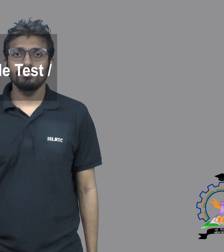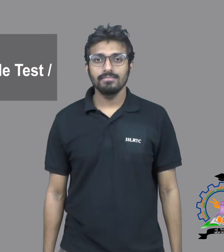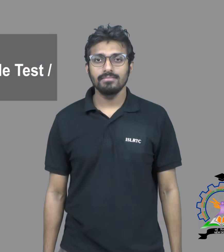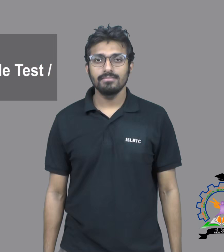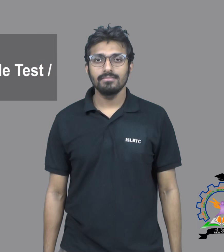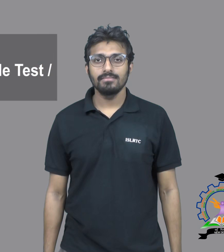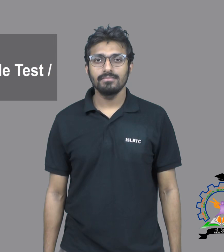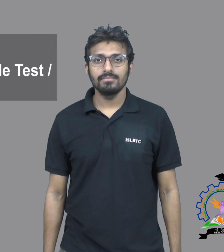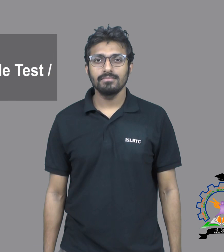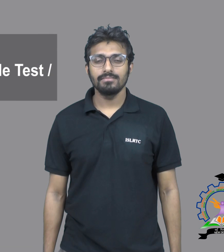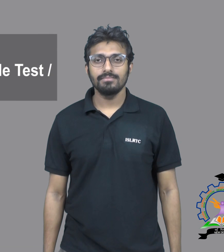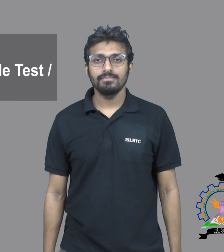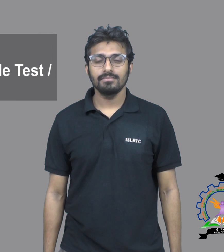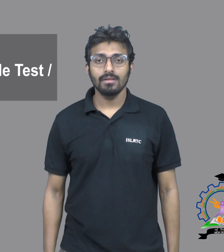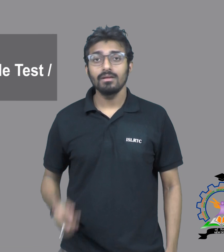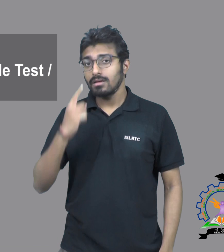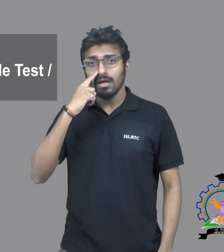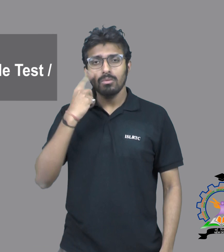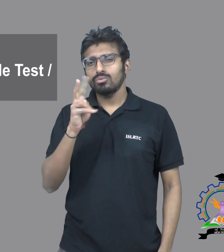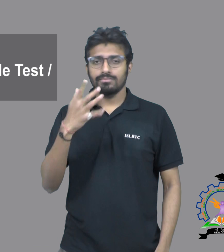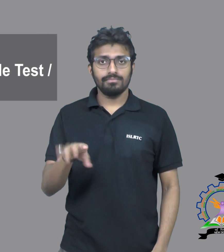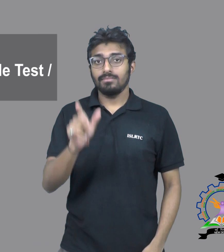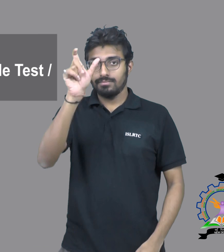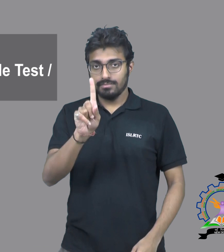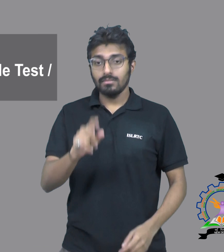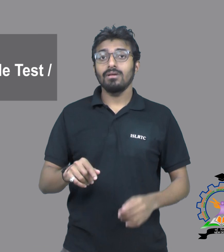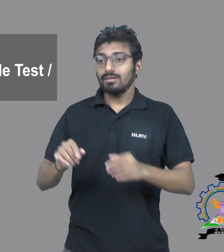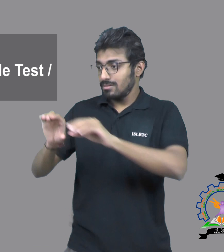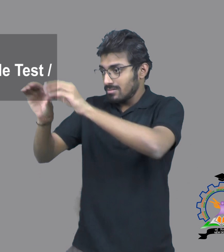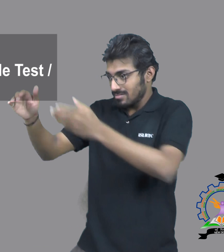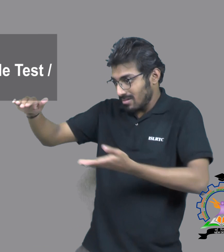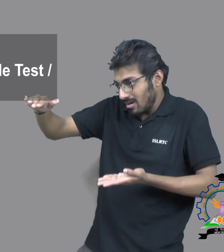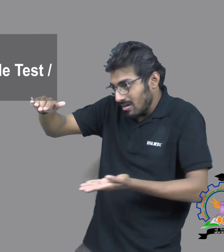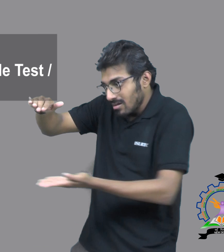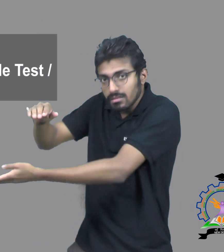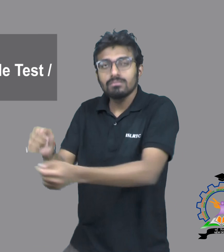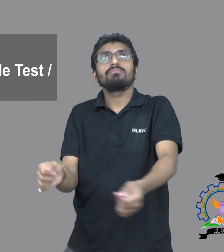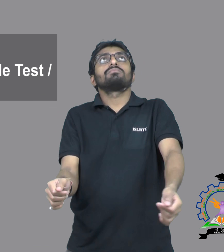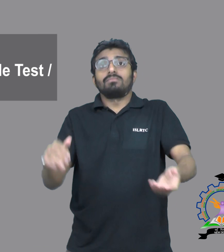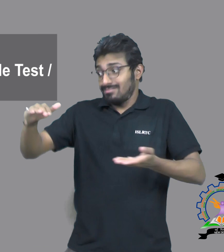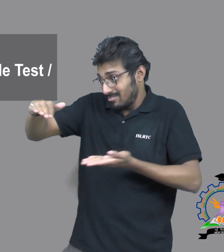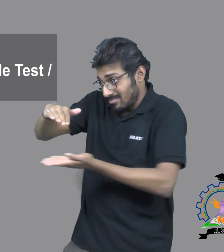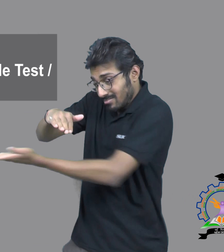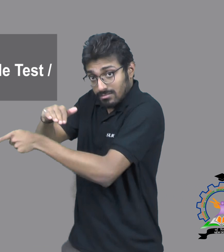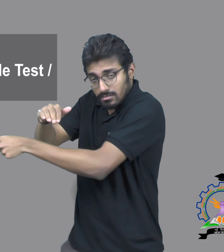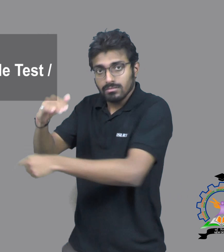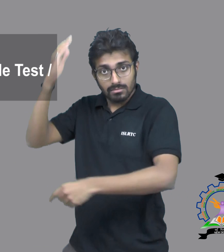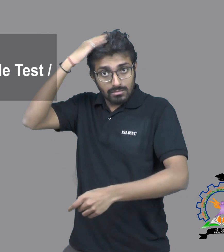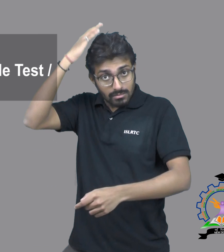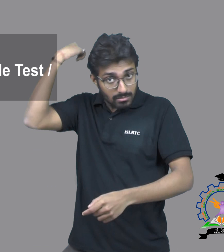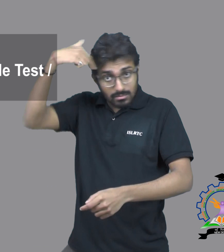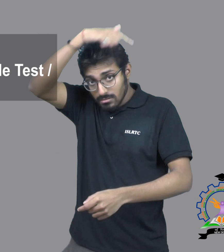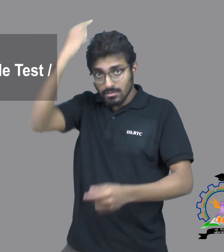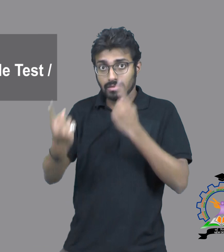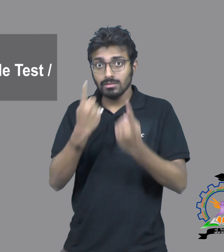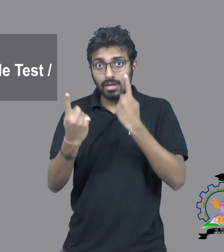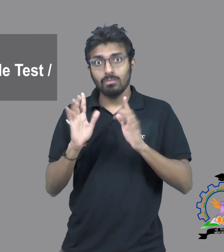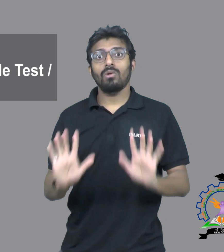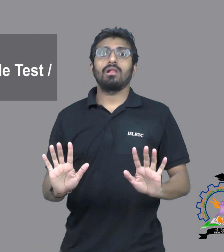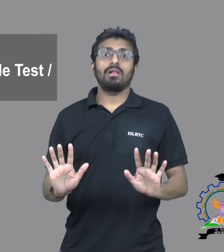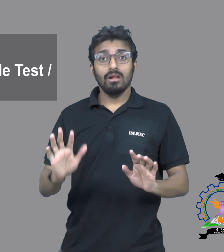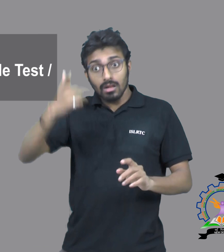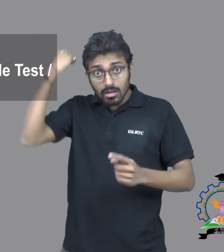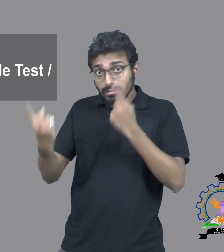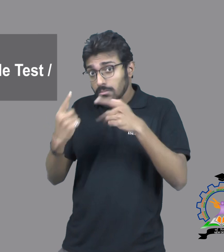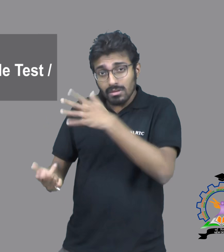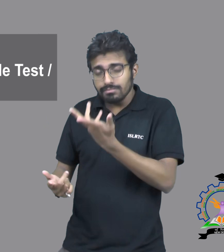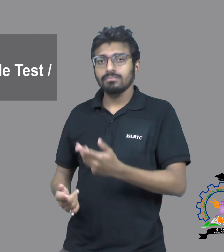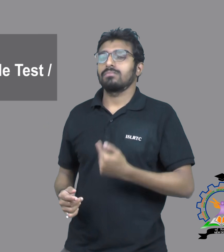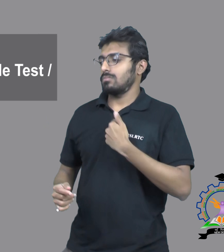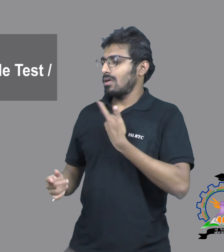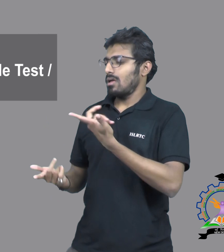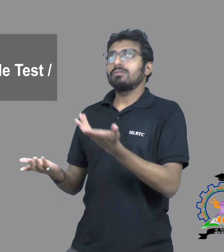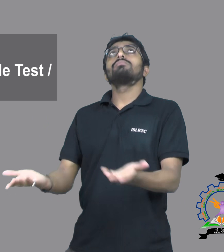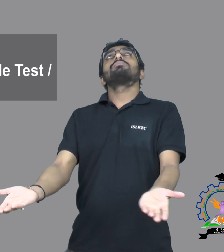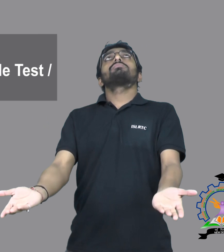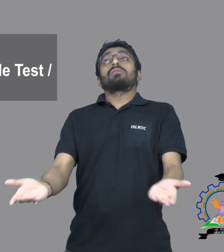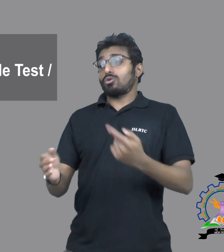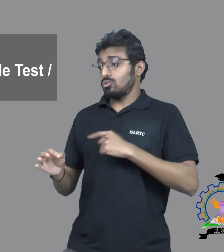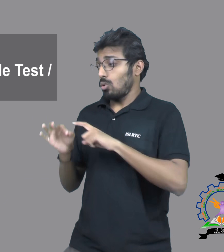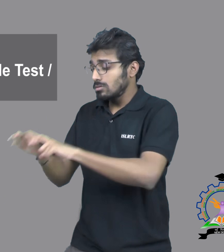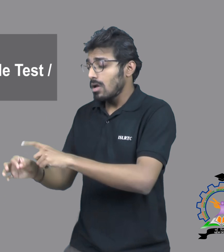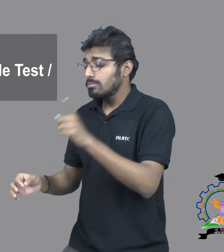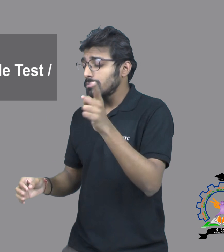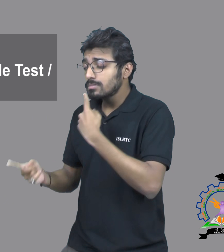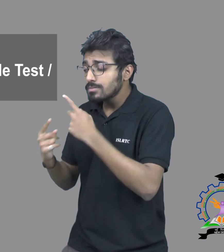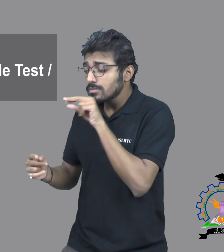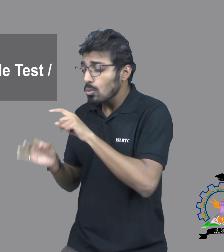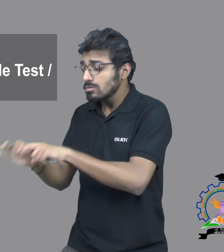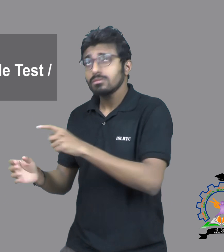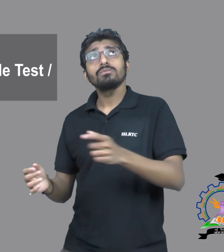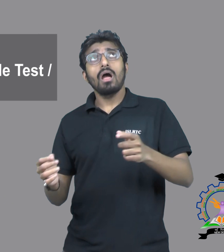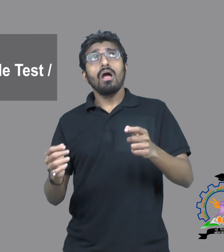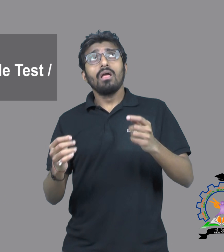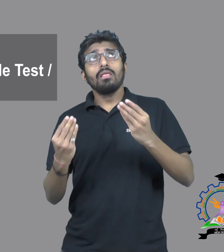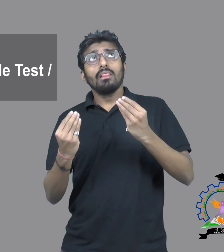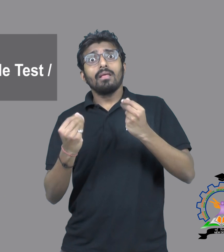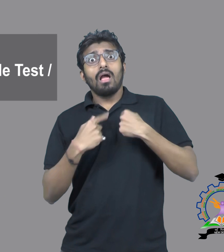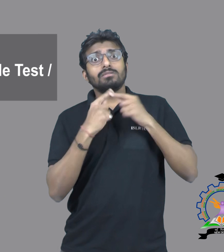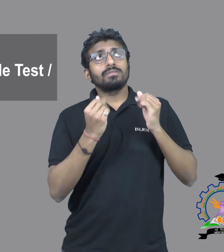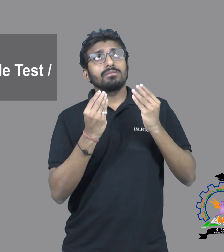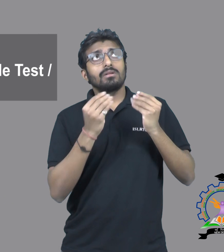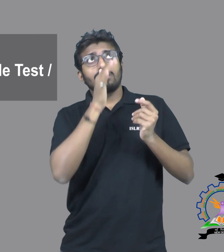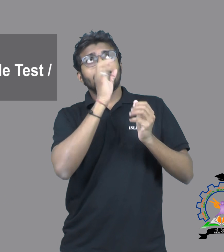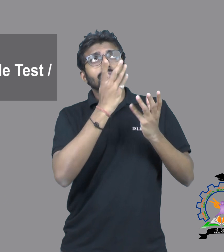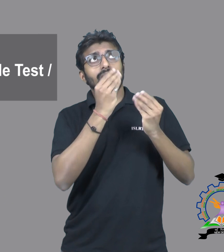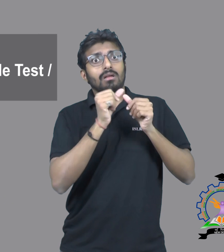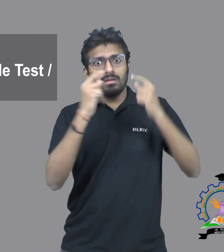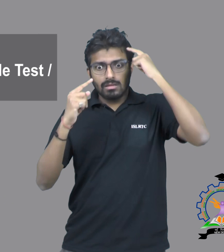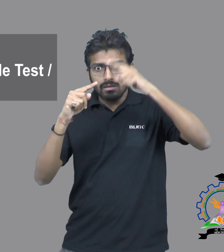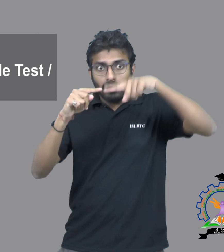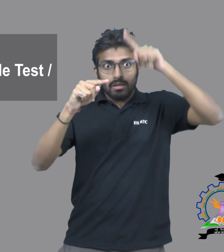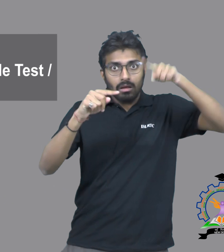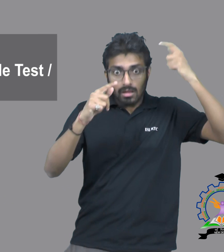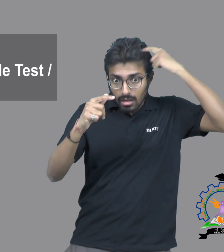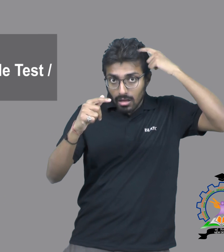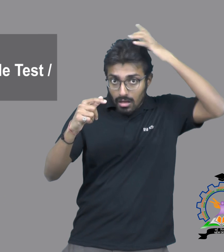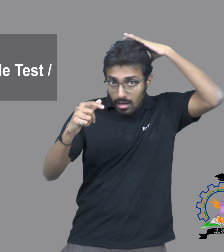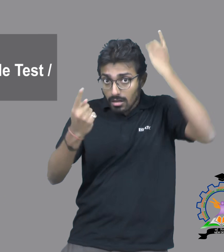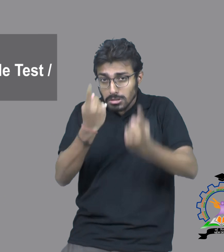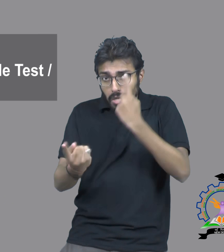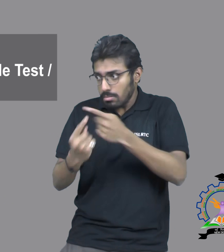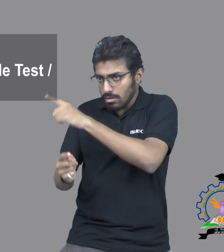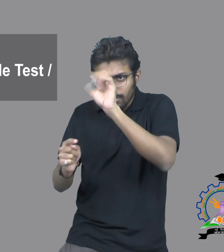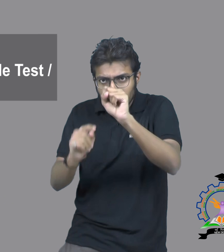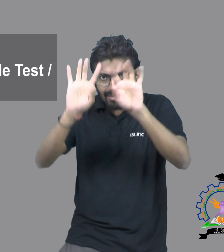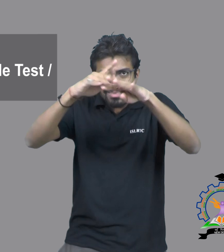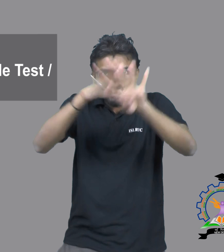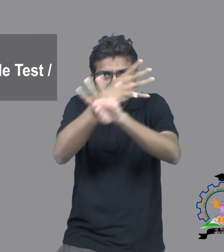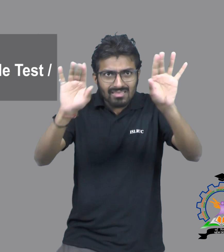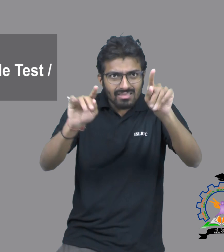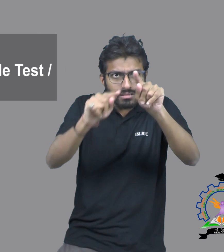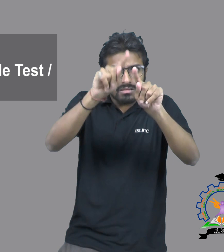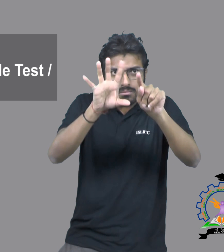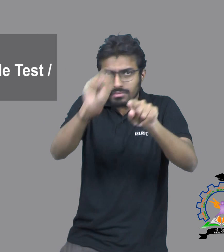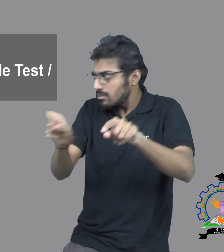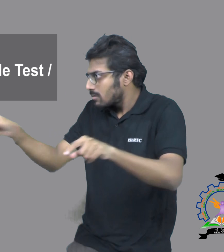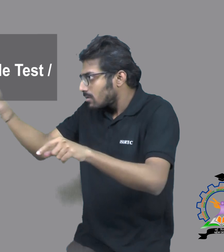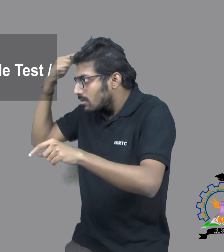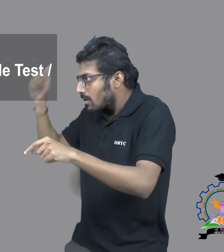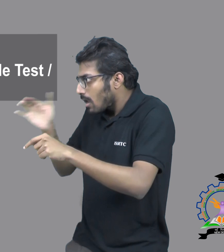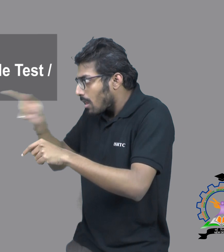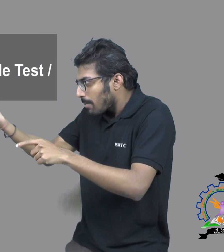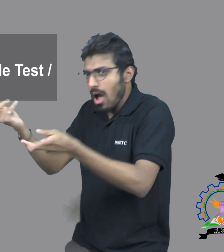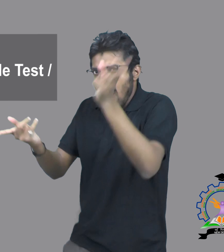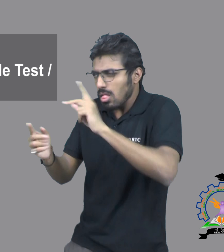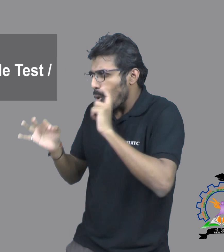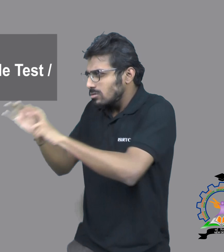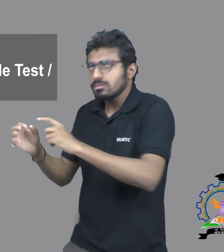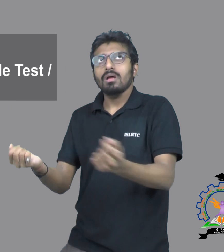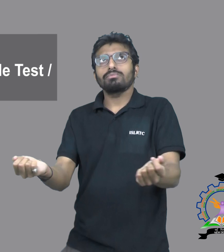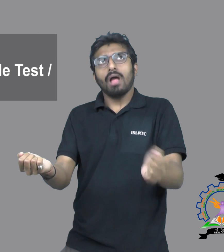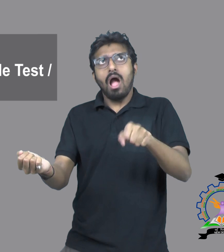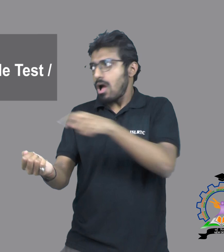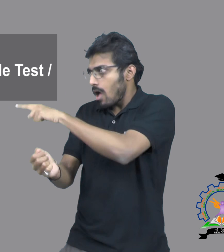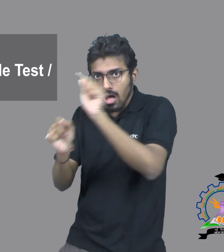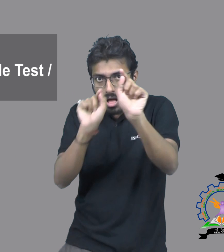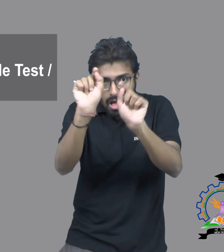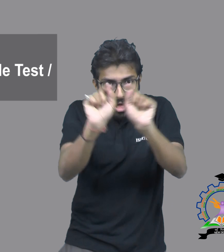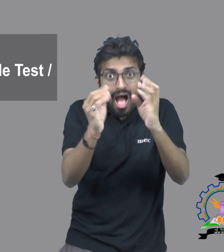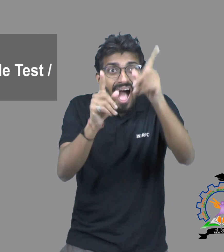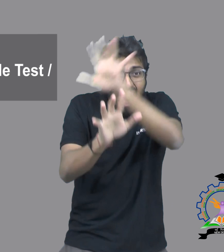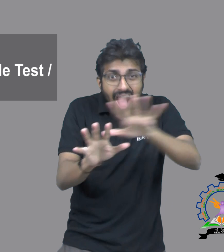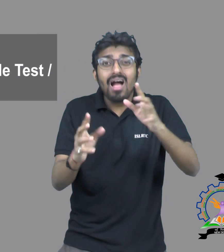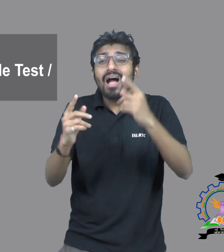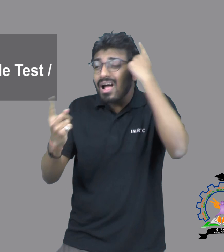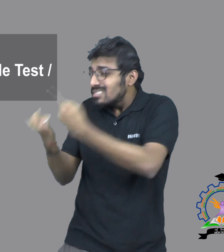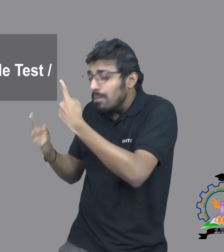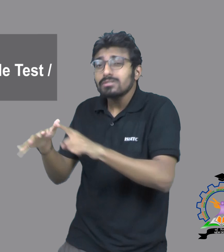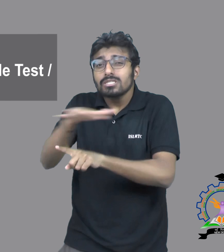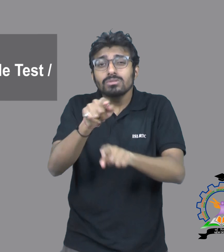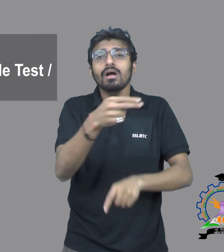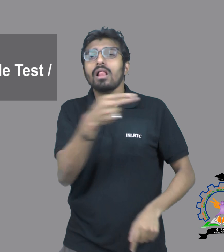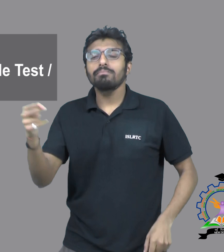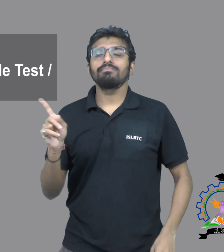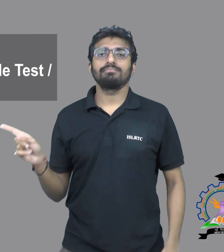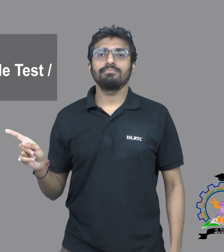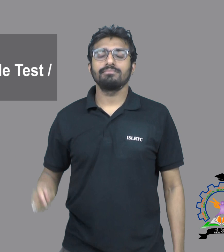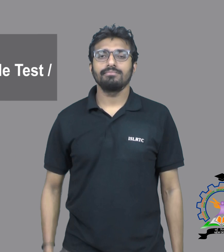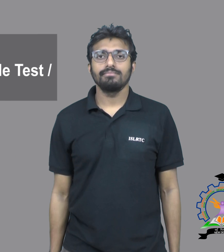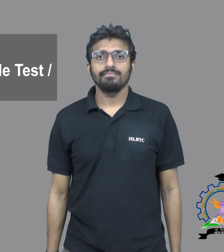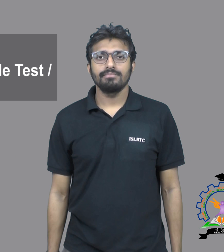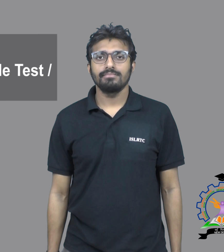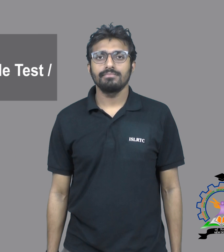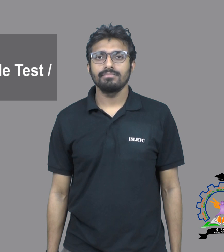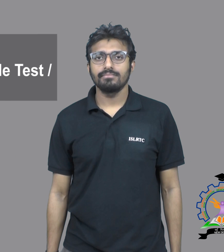Brain Mapping Test Brain Electrical Activation Profile Test P300 Waves test